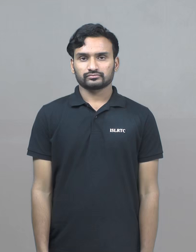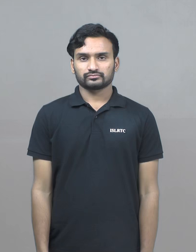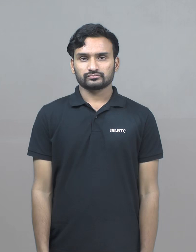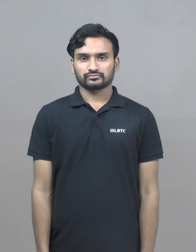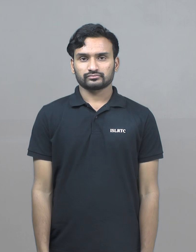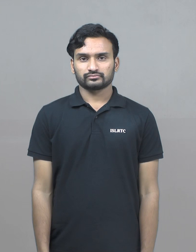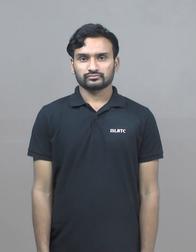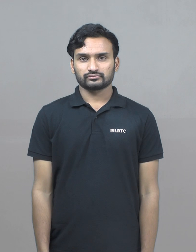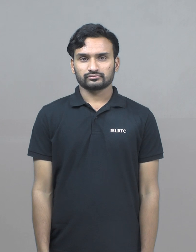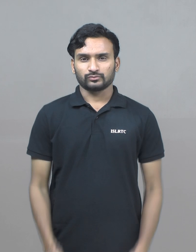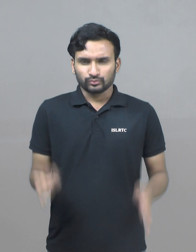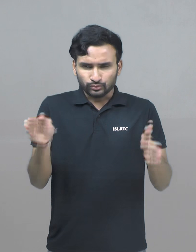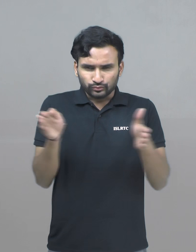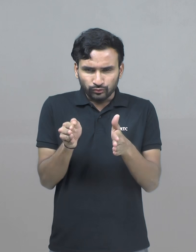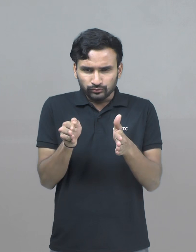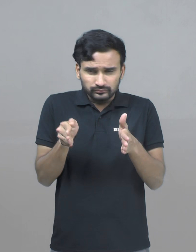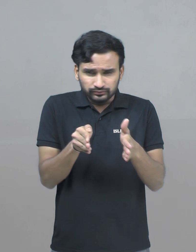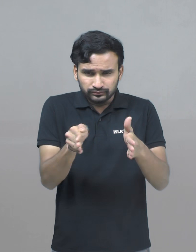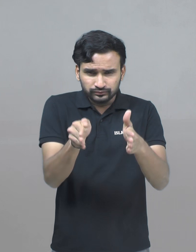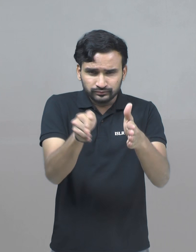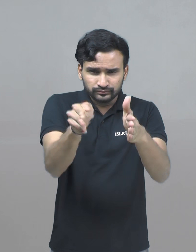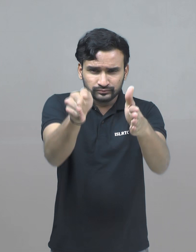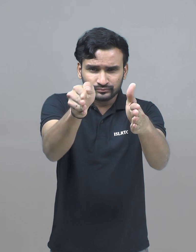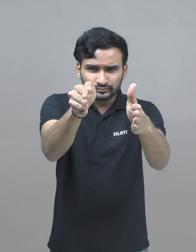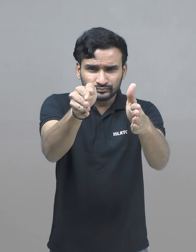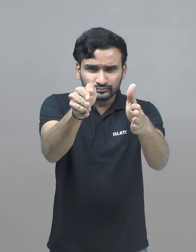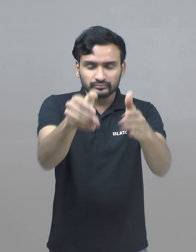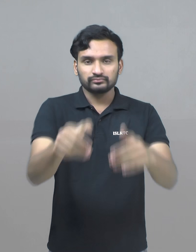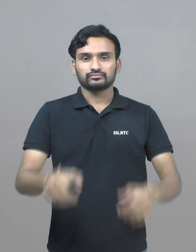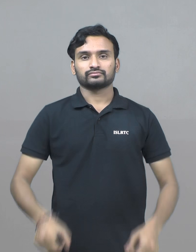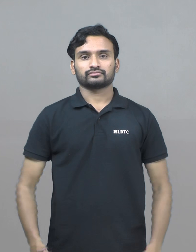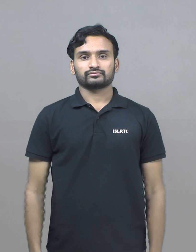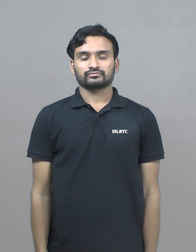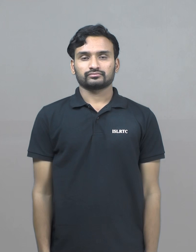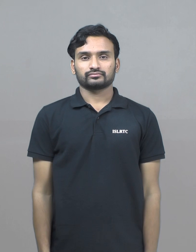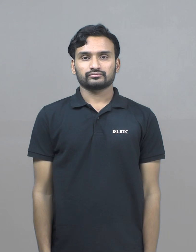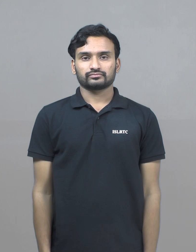Narrow